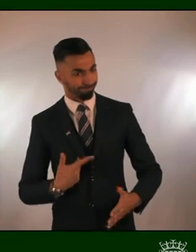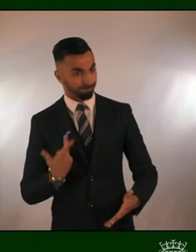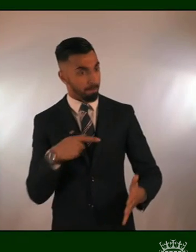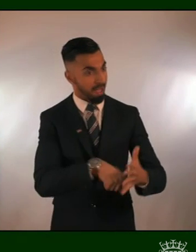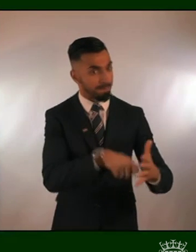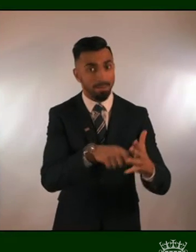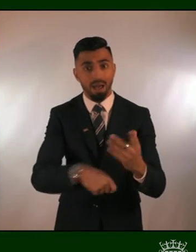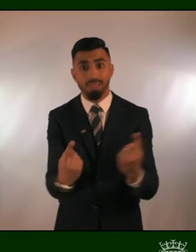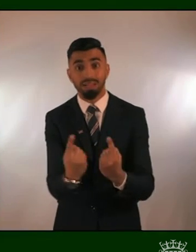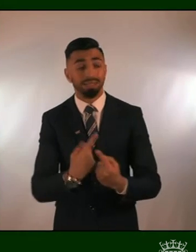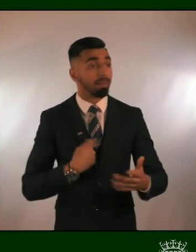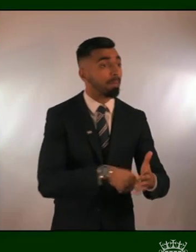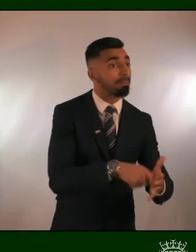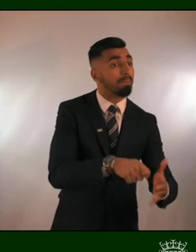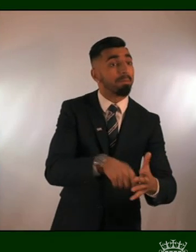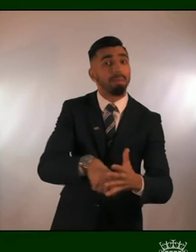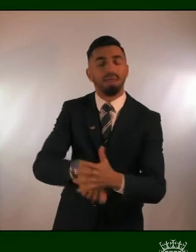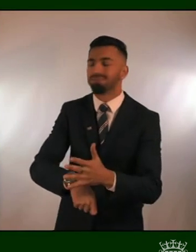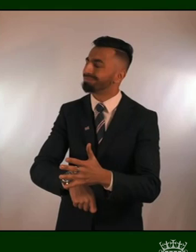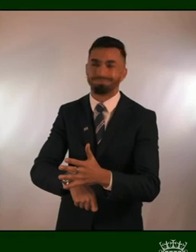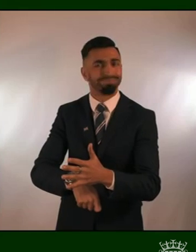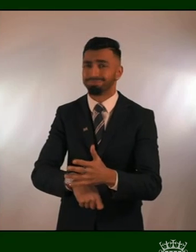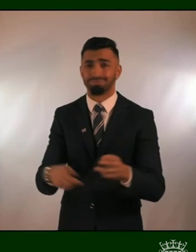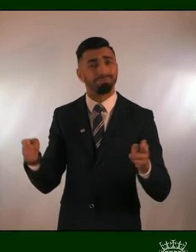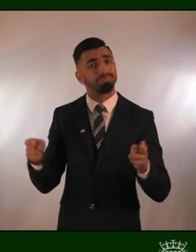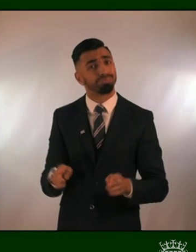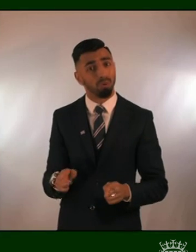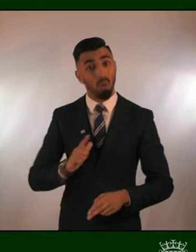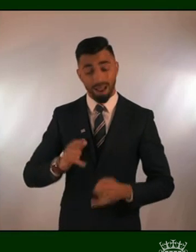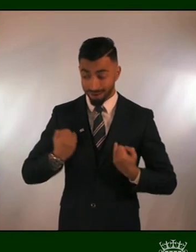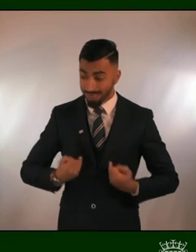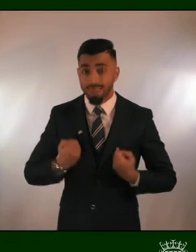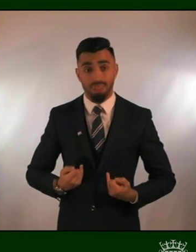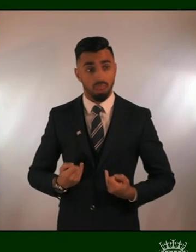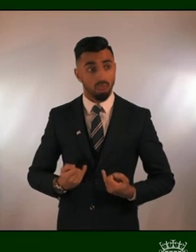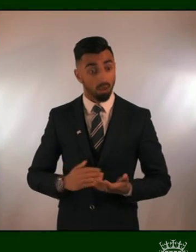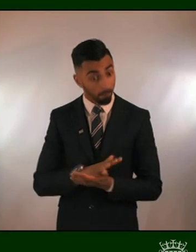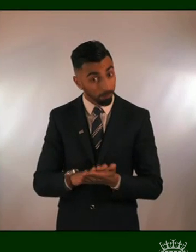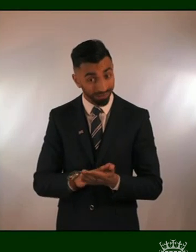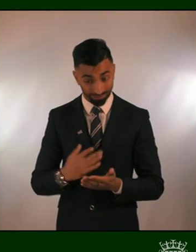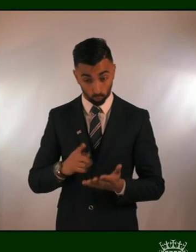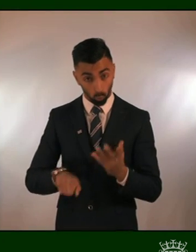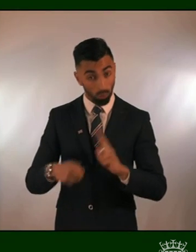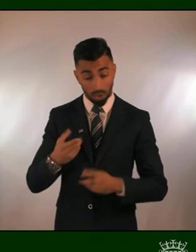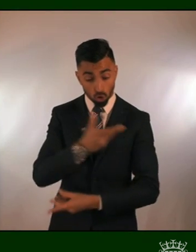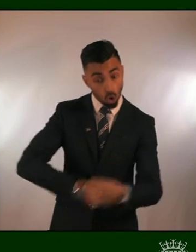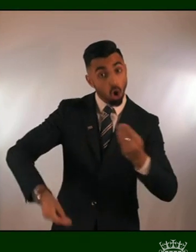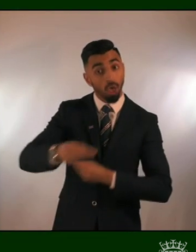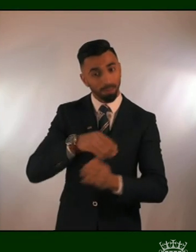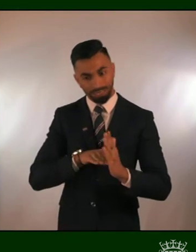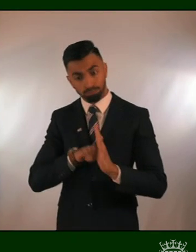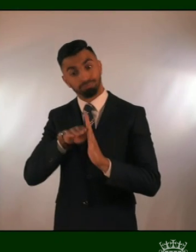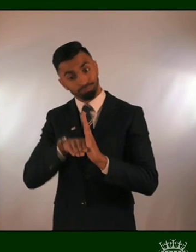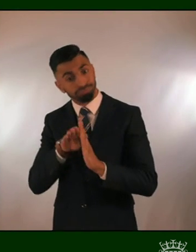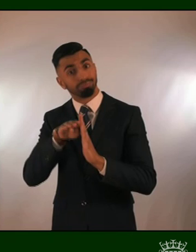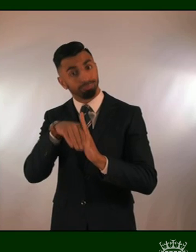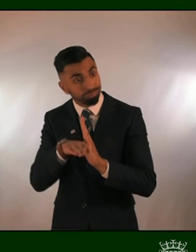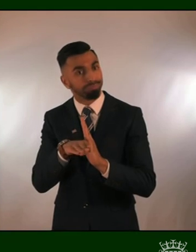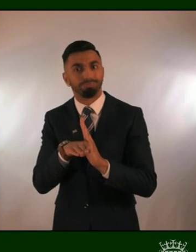The combination of those effects will have a significant impact on the UK economy, but it will be temporary.